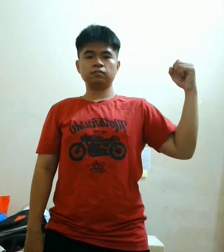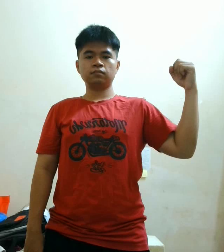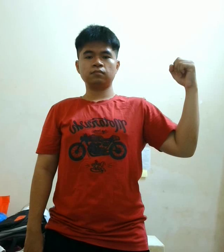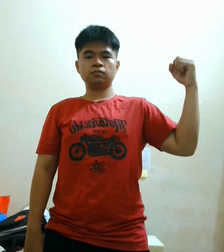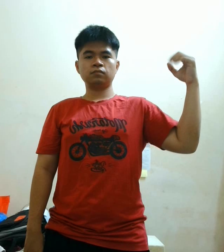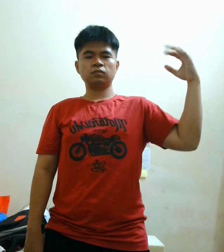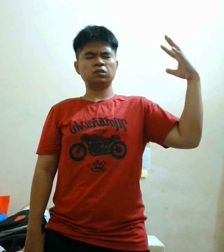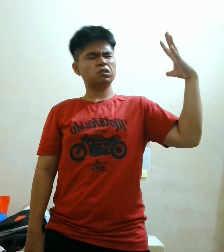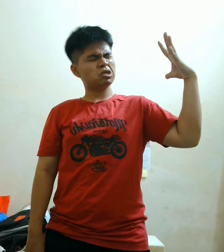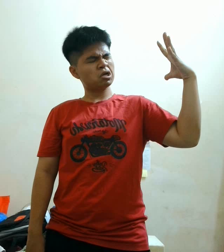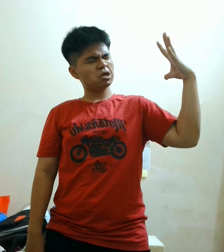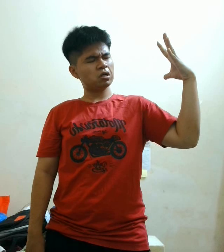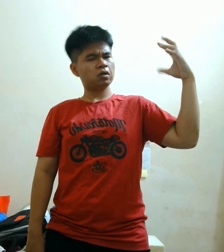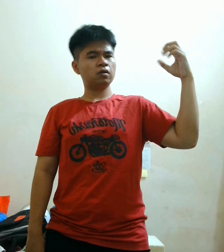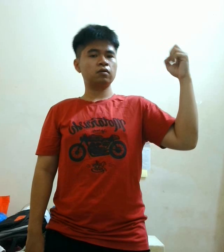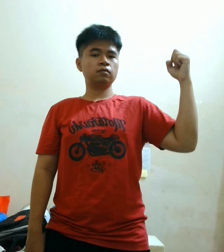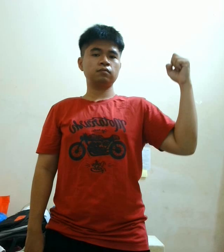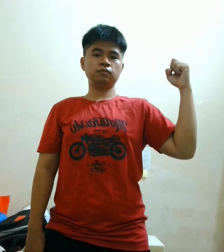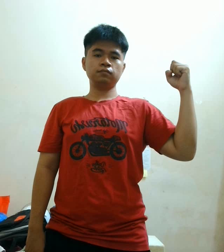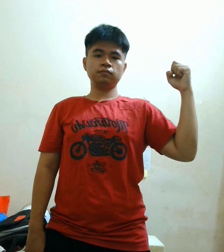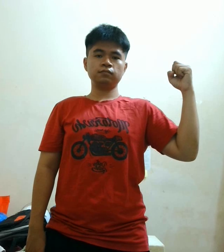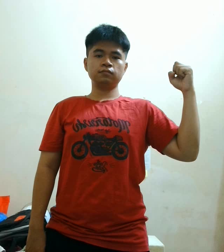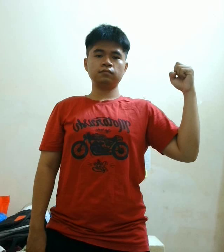troi nang